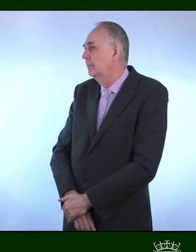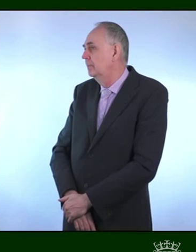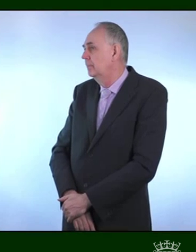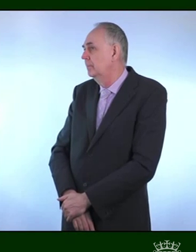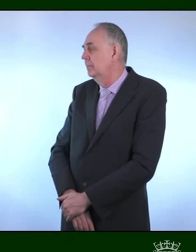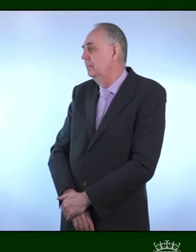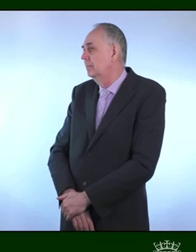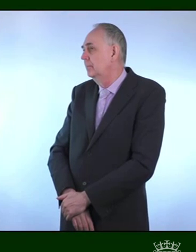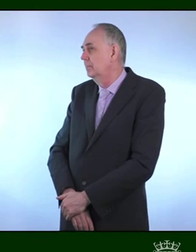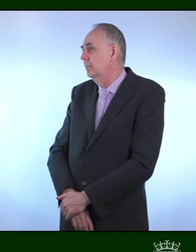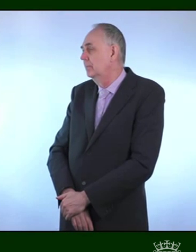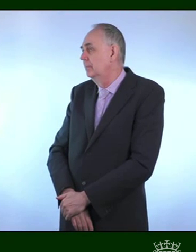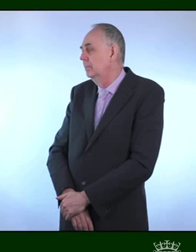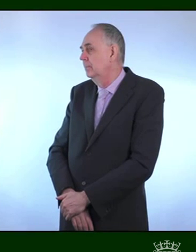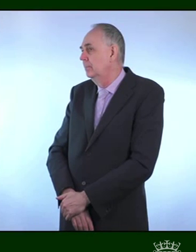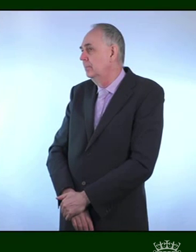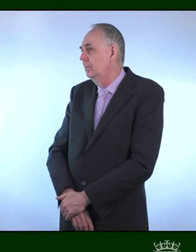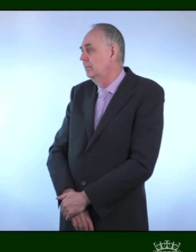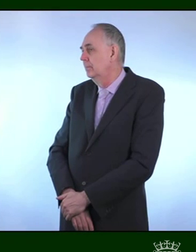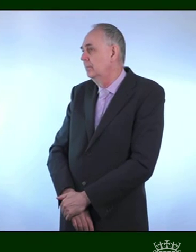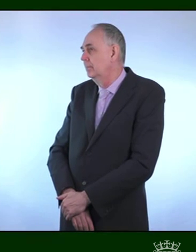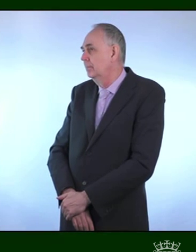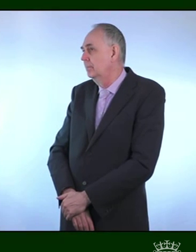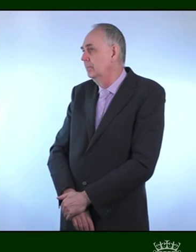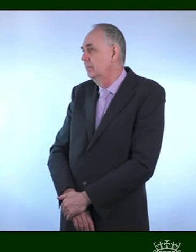The Prime Minister will have heard my question to the Secretary of State for Scotland.